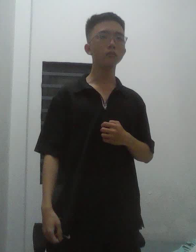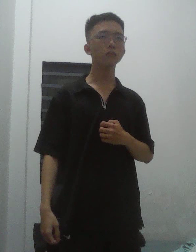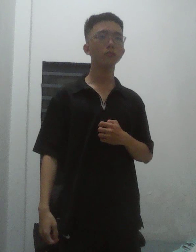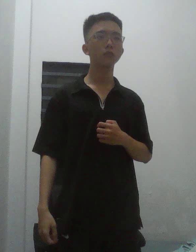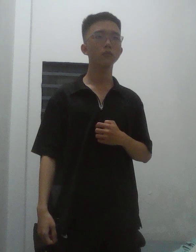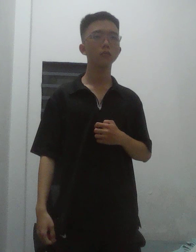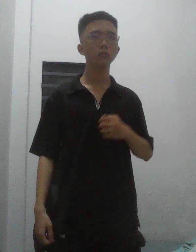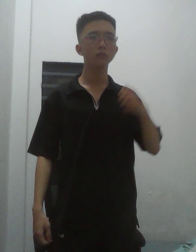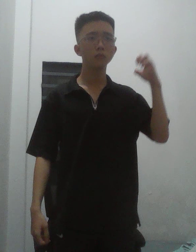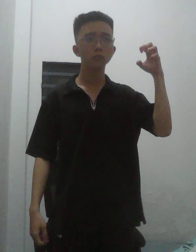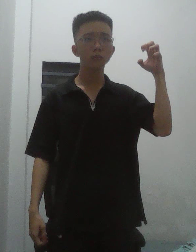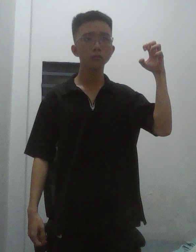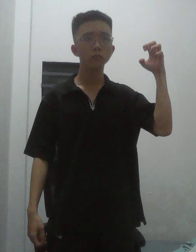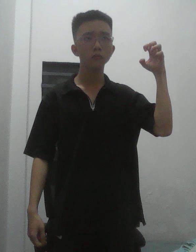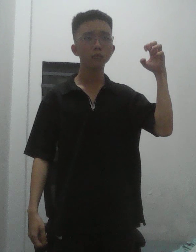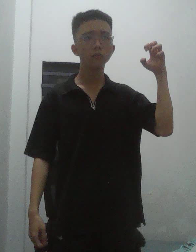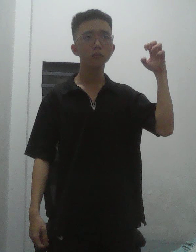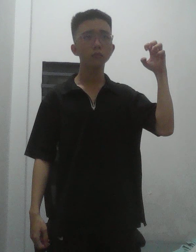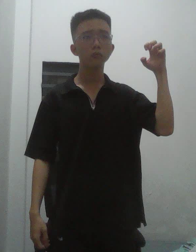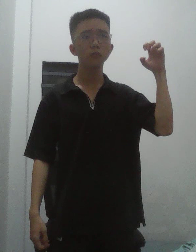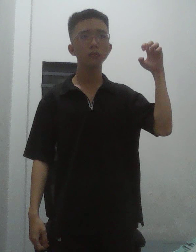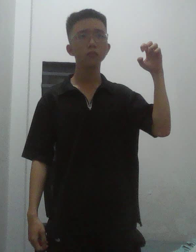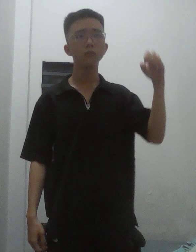tuc gian